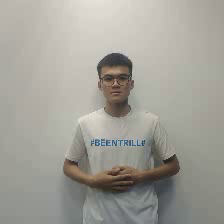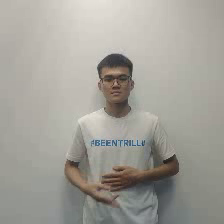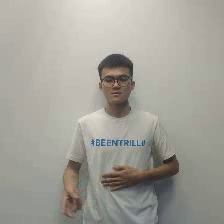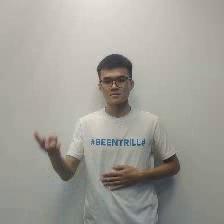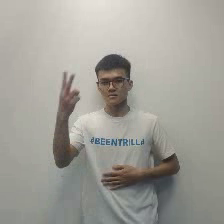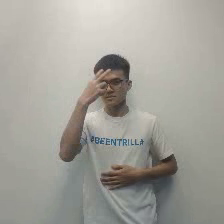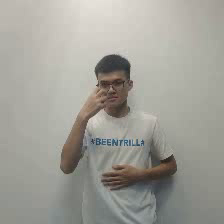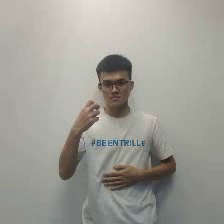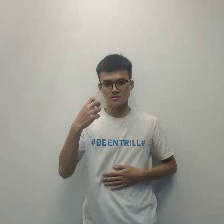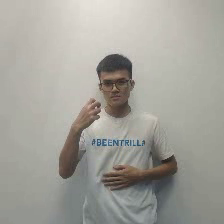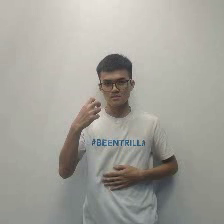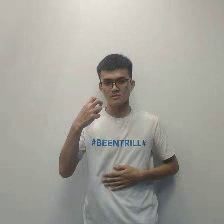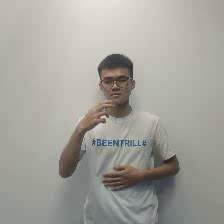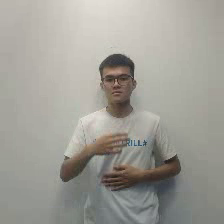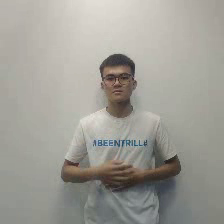Khóc